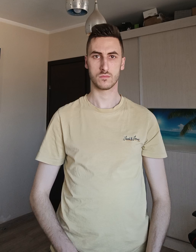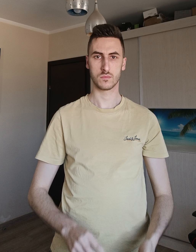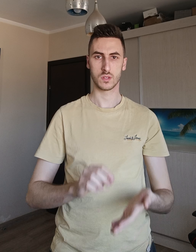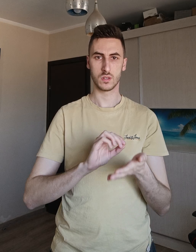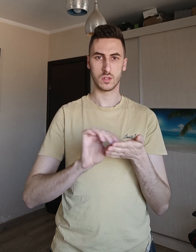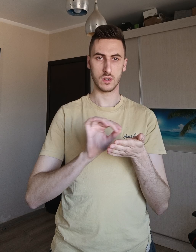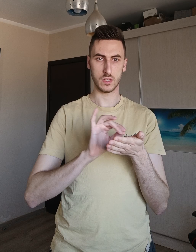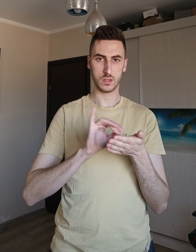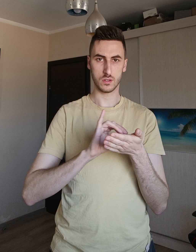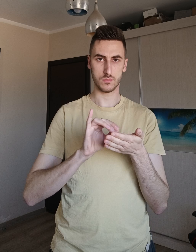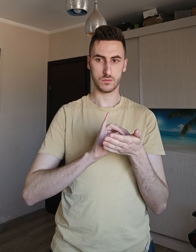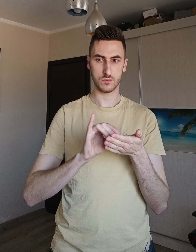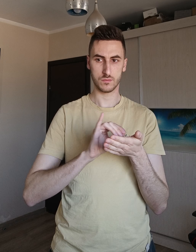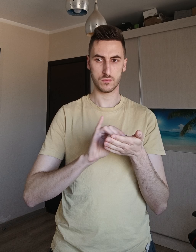לכתוב